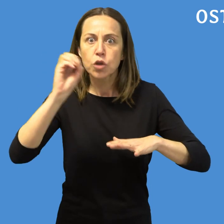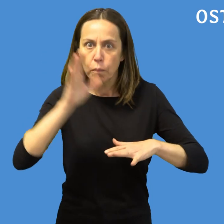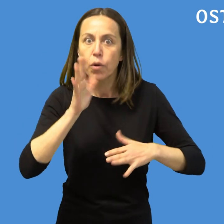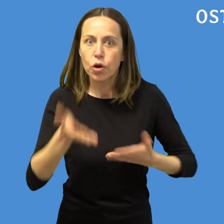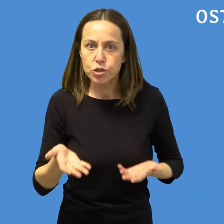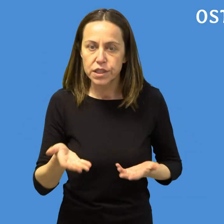motivo